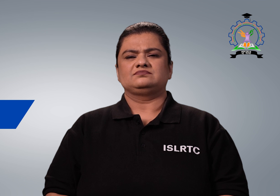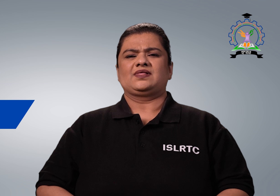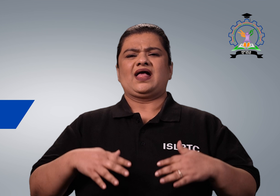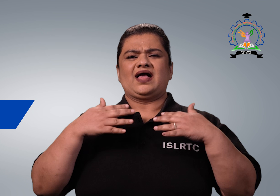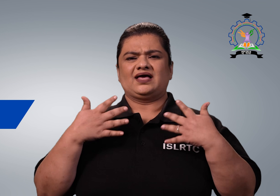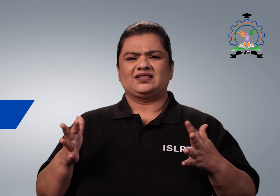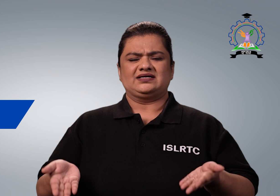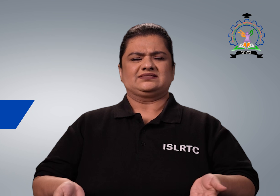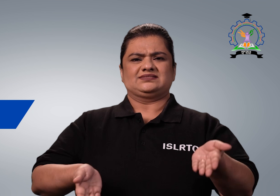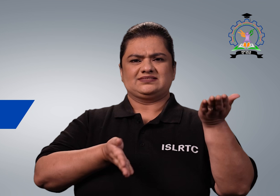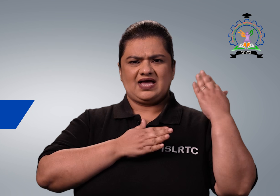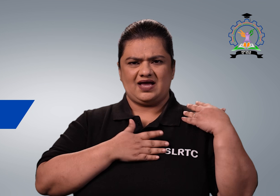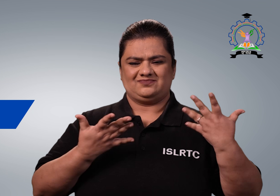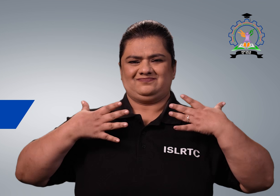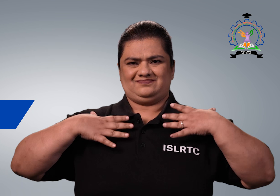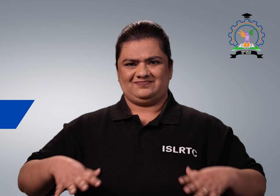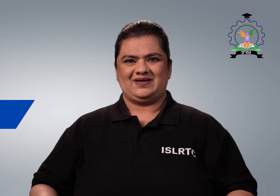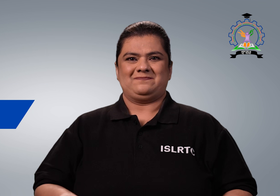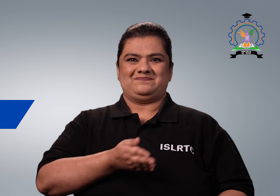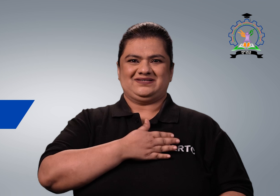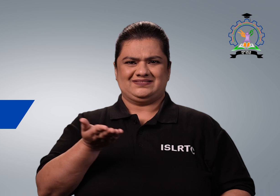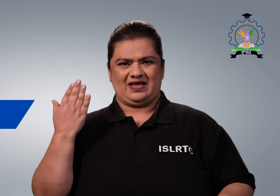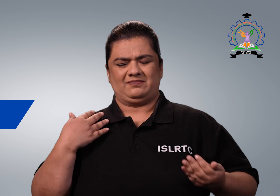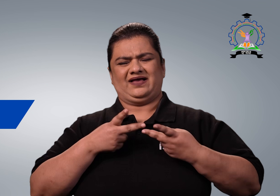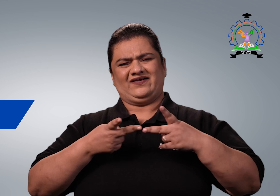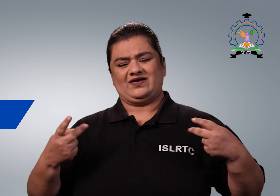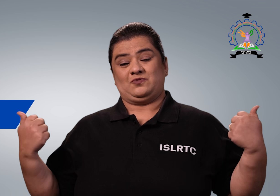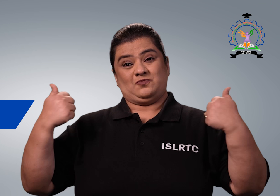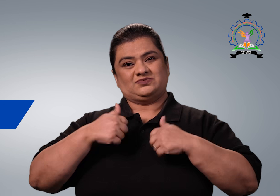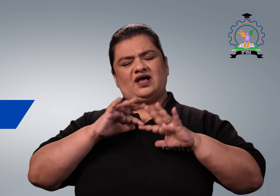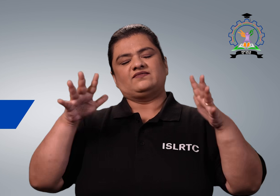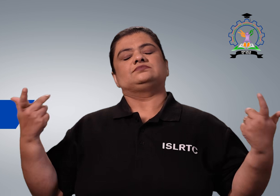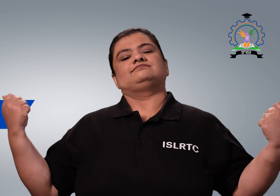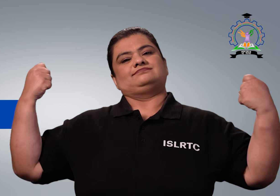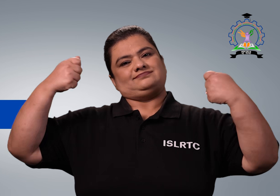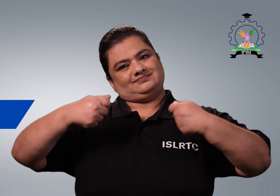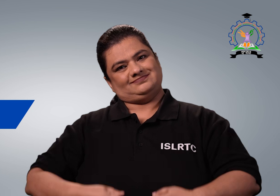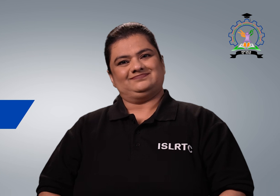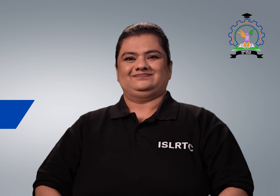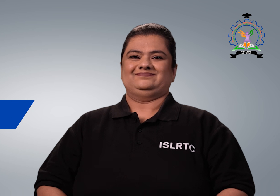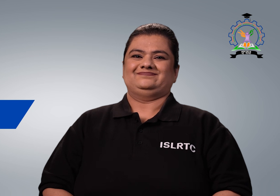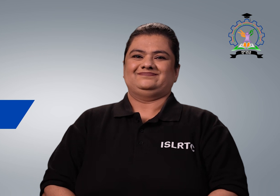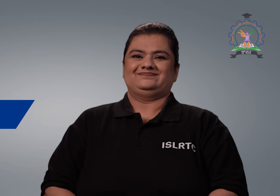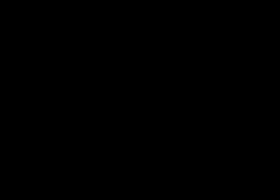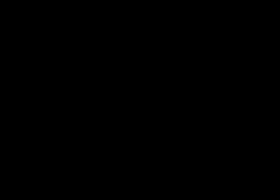Clad means something that is worn such as saree, kurta, salwar kameez, jacket etc.